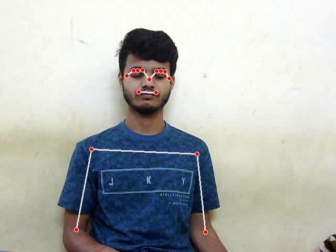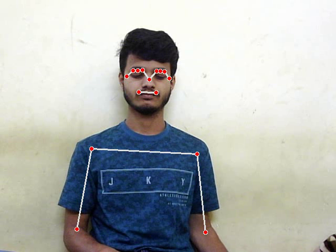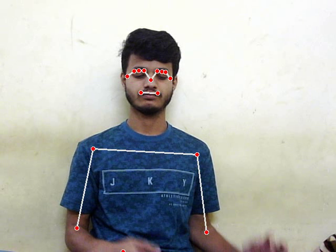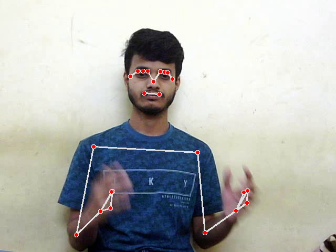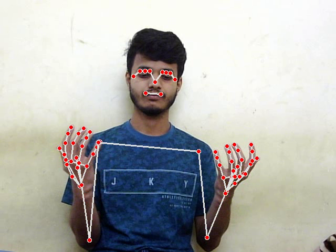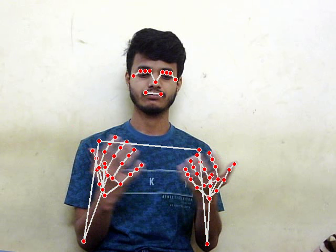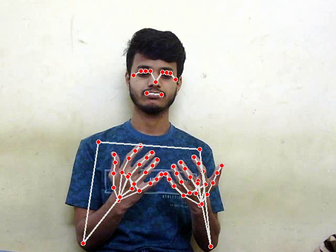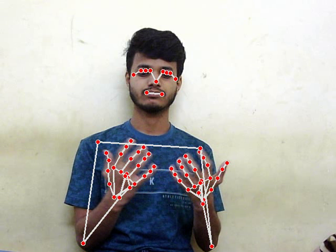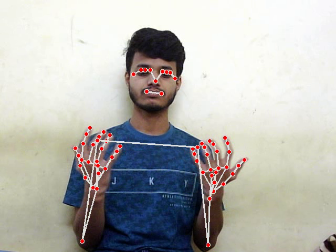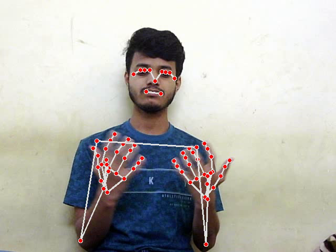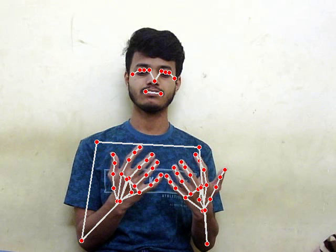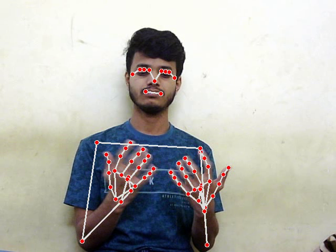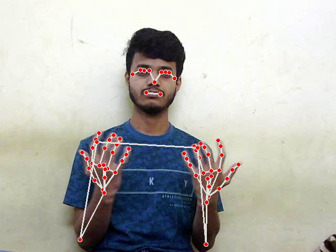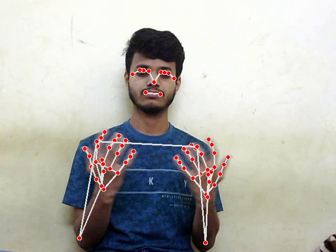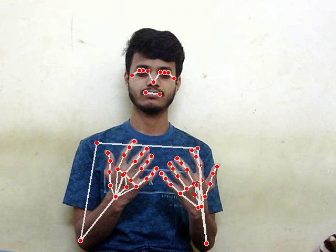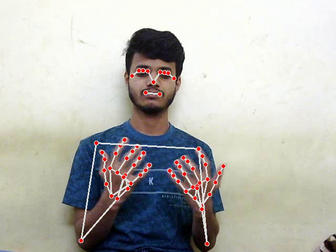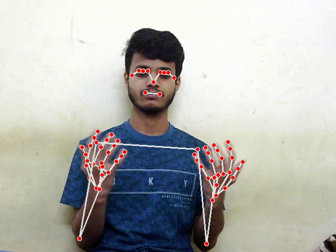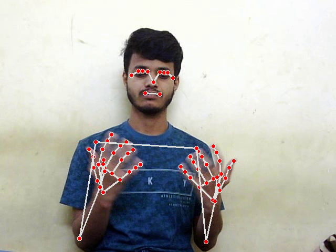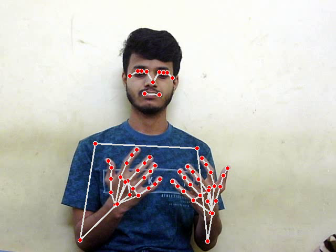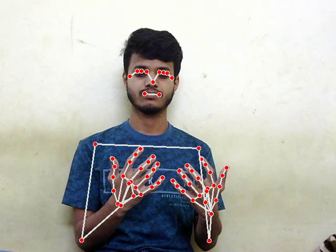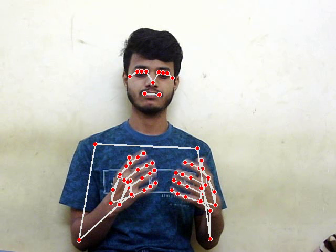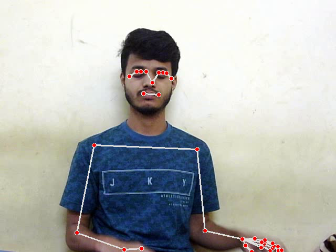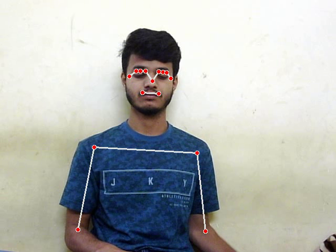what